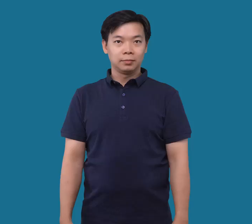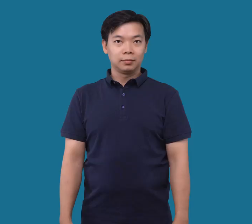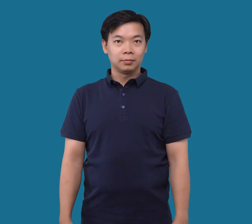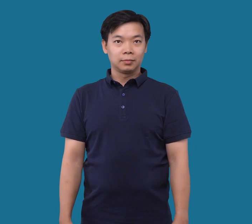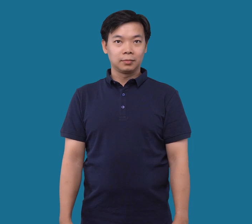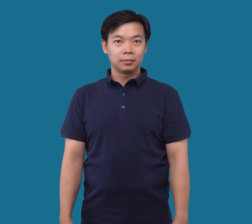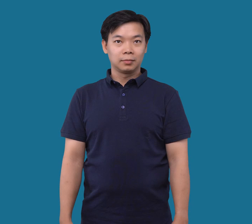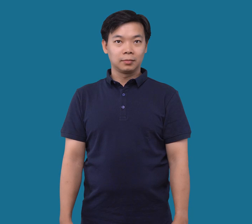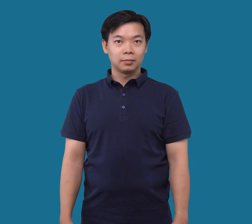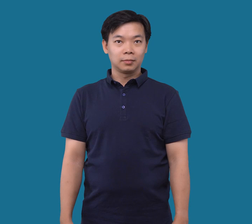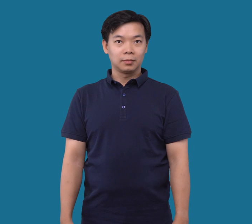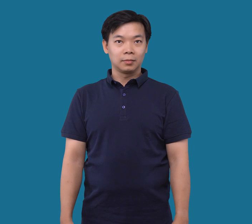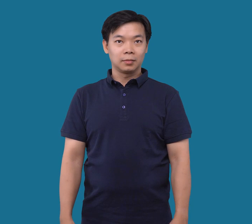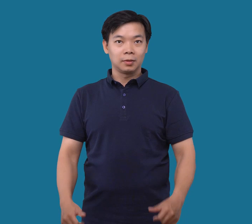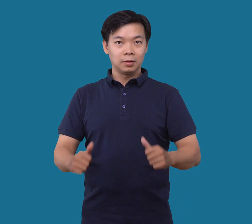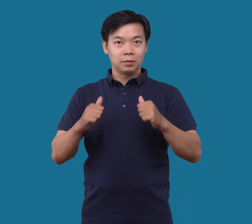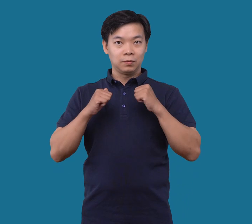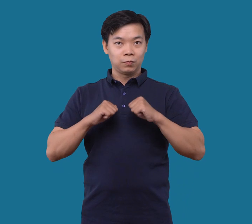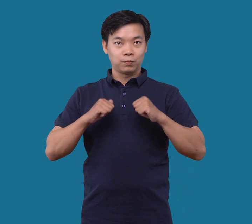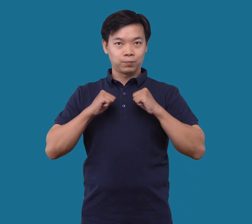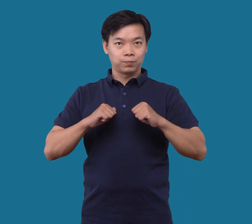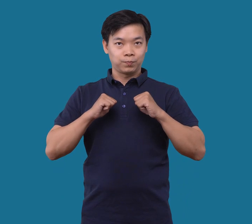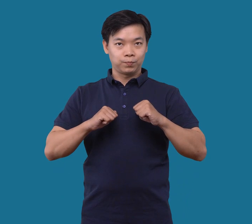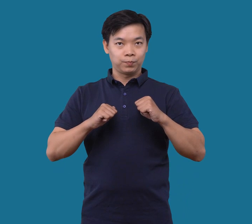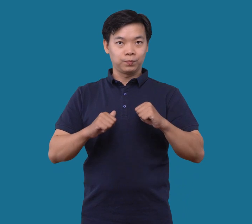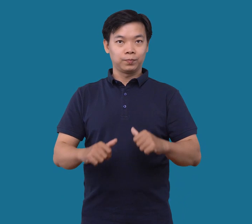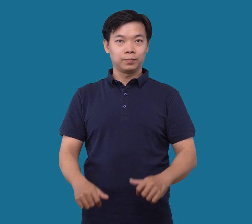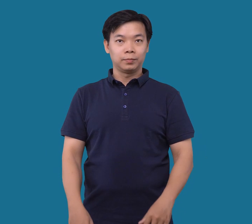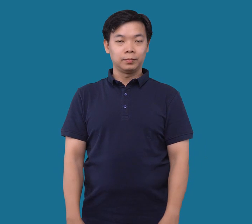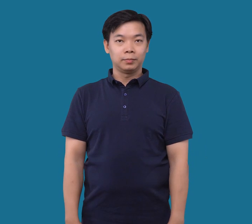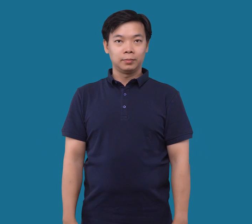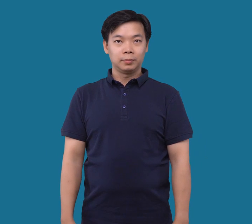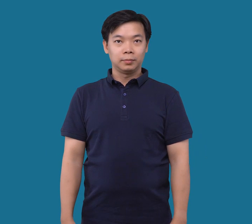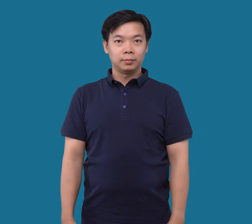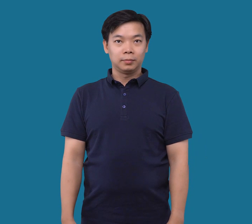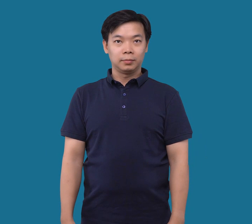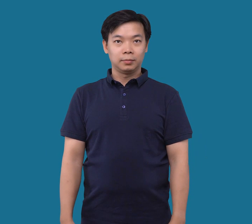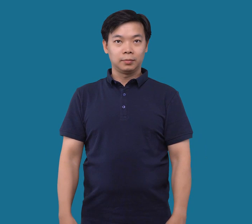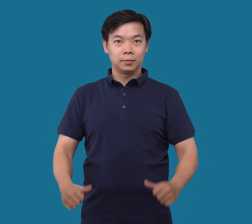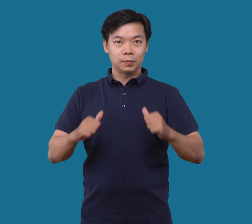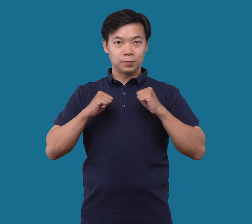áo đồng phục